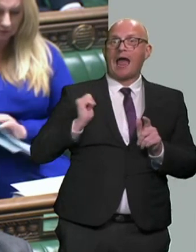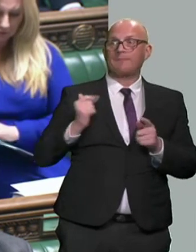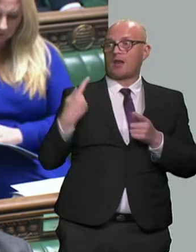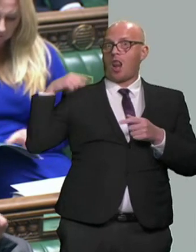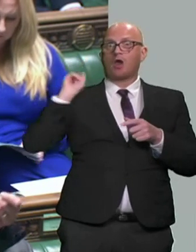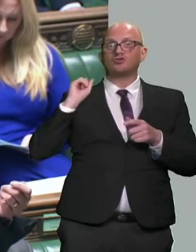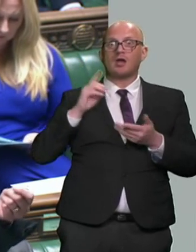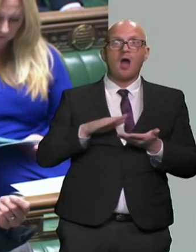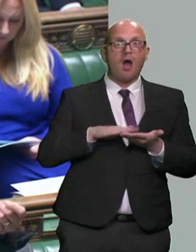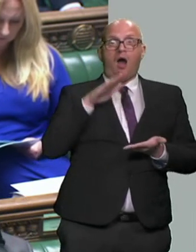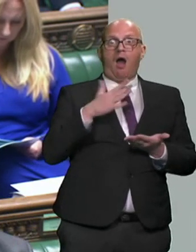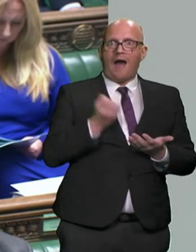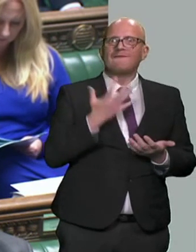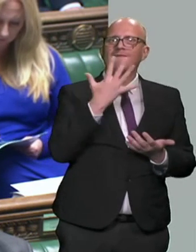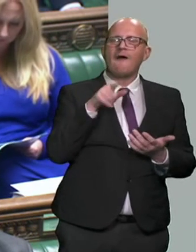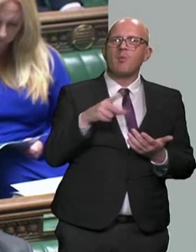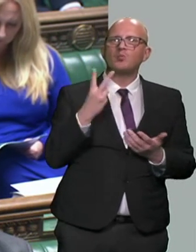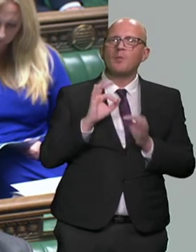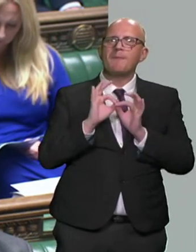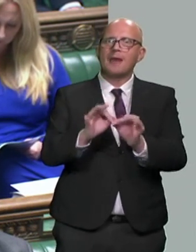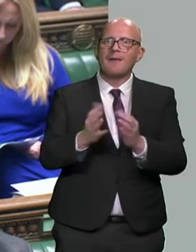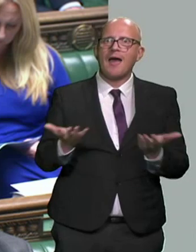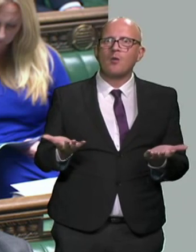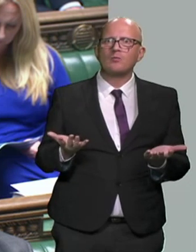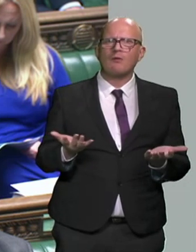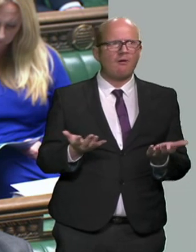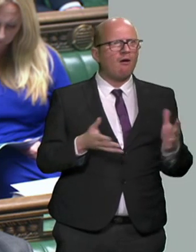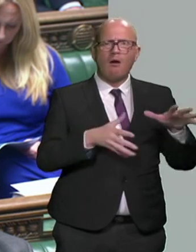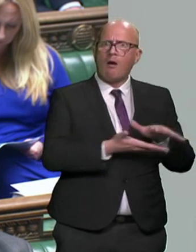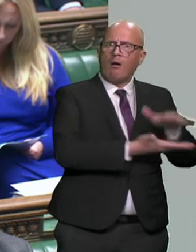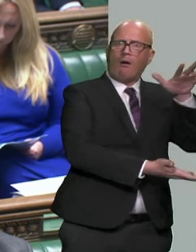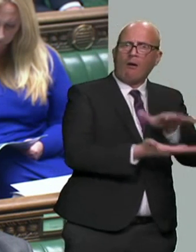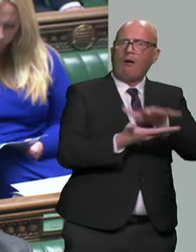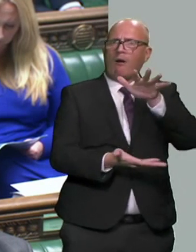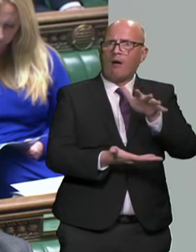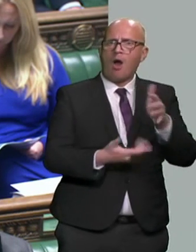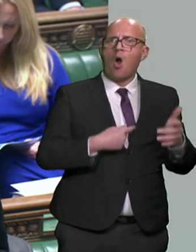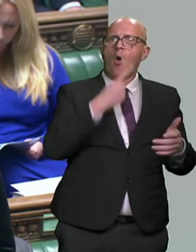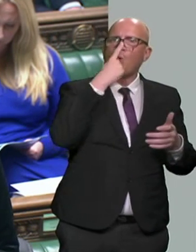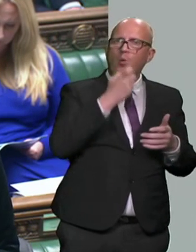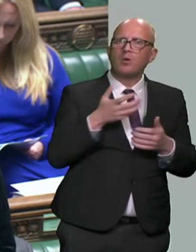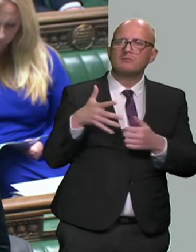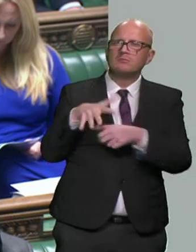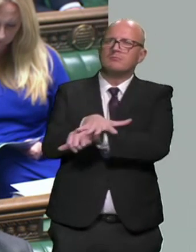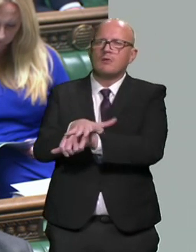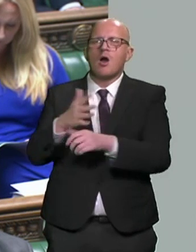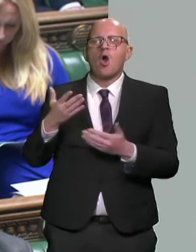That could have been used to cushion the cost of living crisis and to invest in renewables and wean us off fossil fuel.